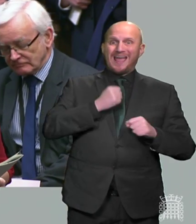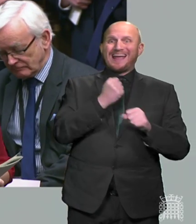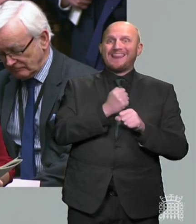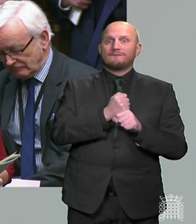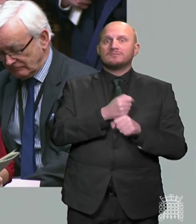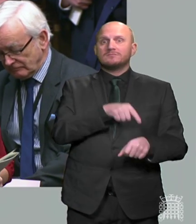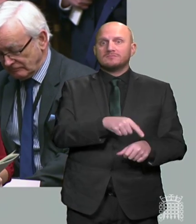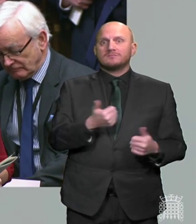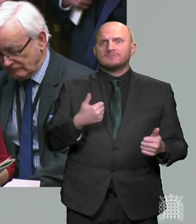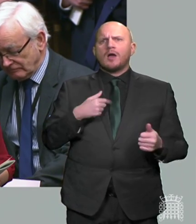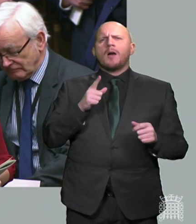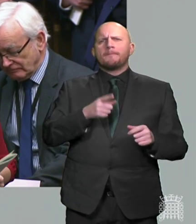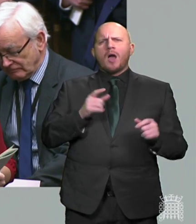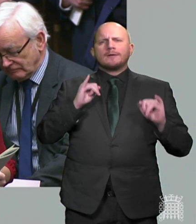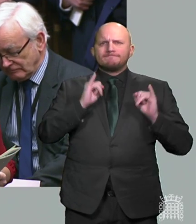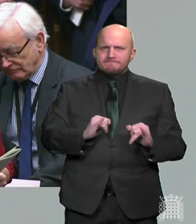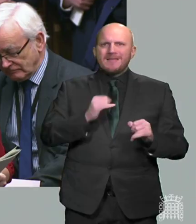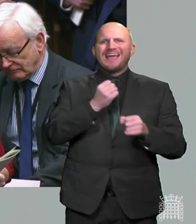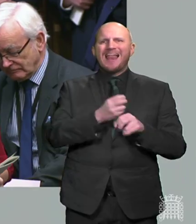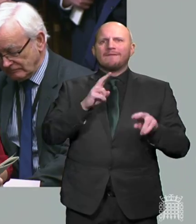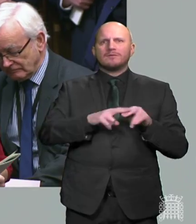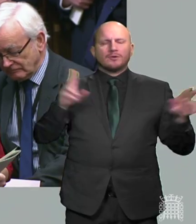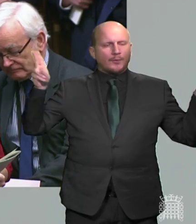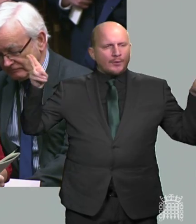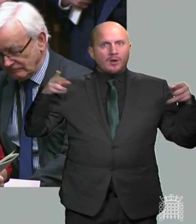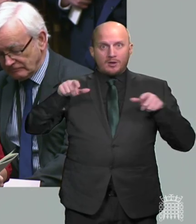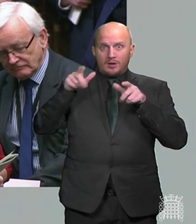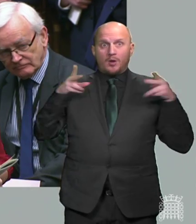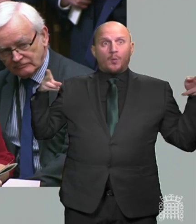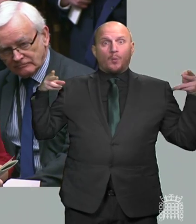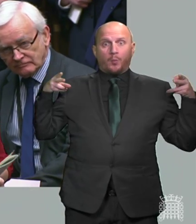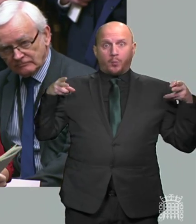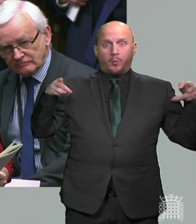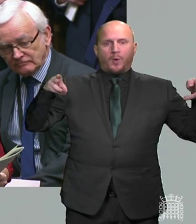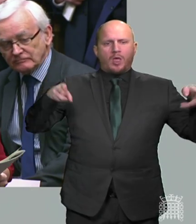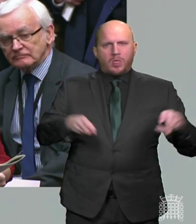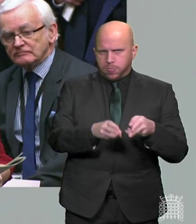As the A3 narrows through Guildford, it is sadly the most polluted road in the strategic road network.